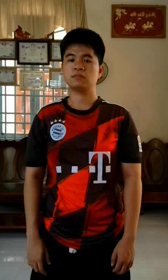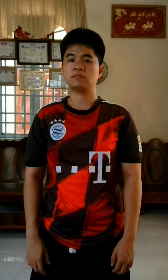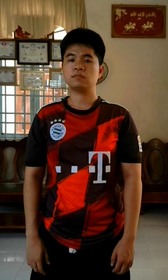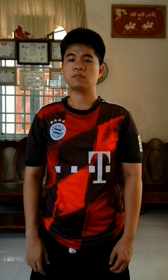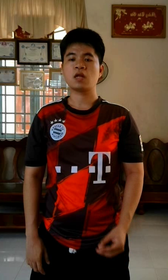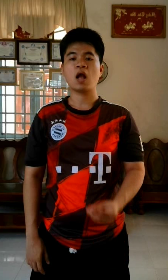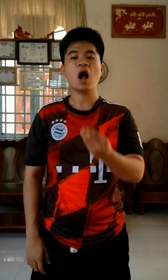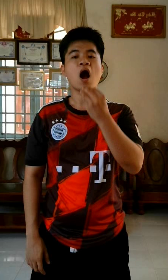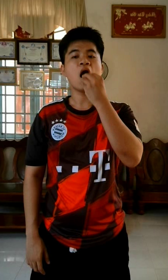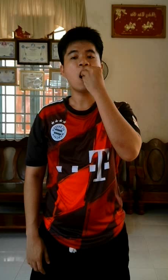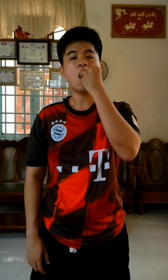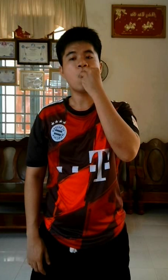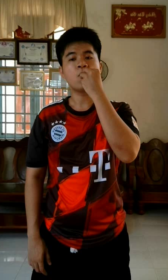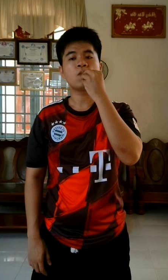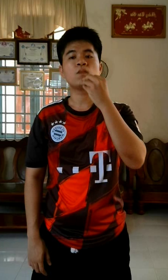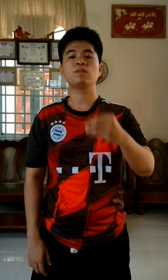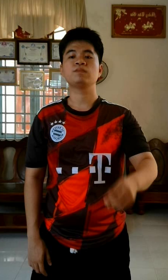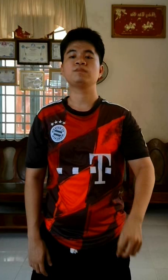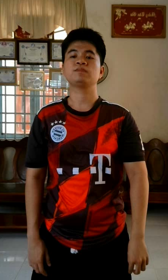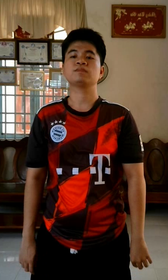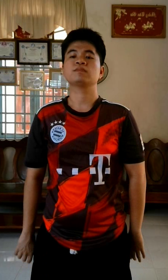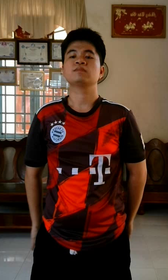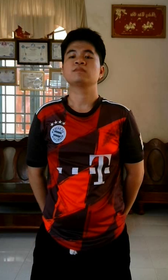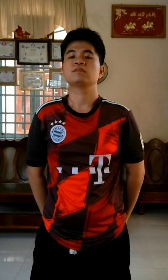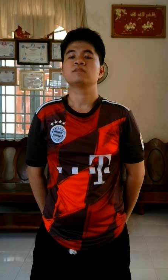an